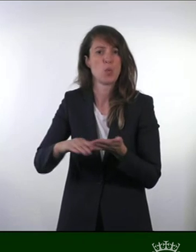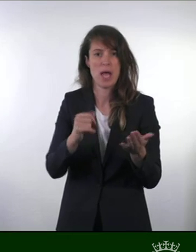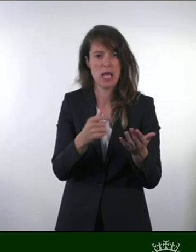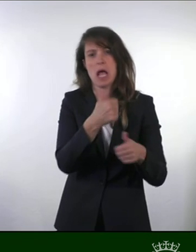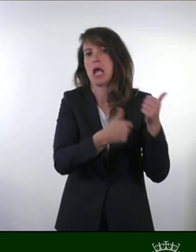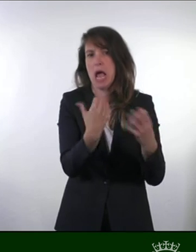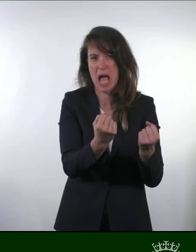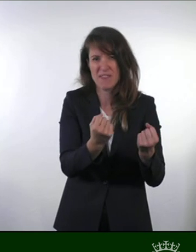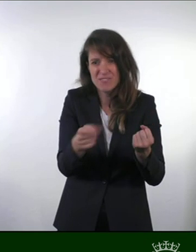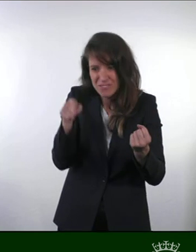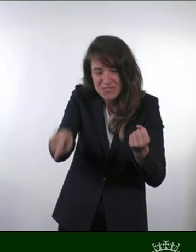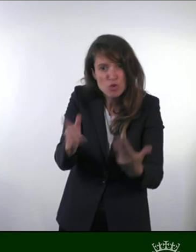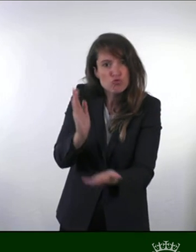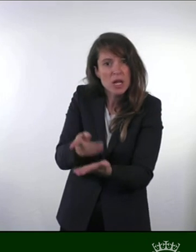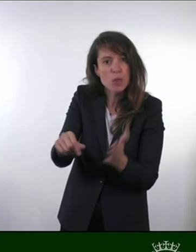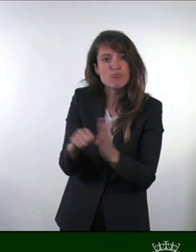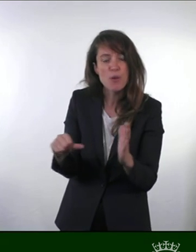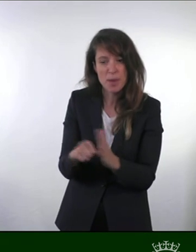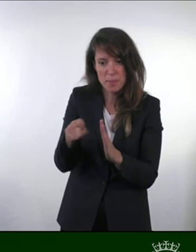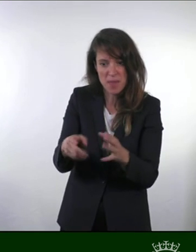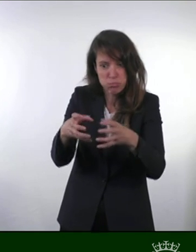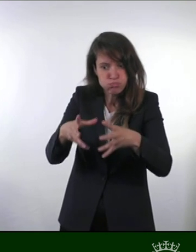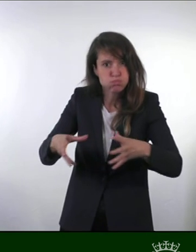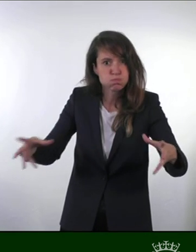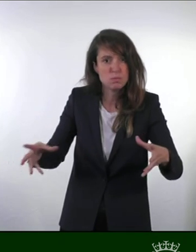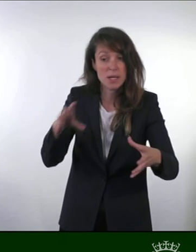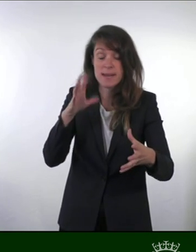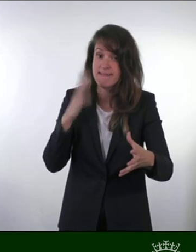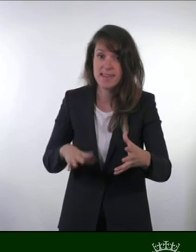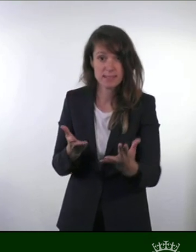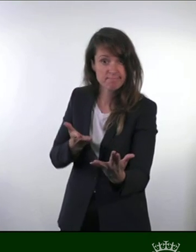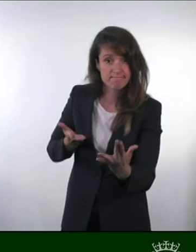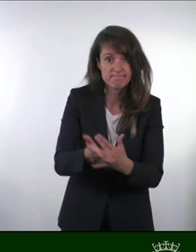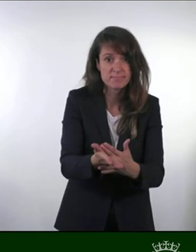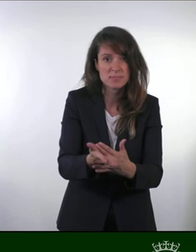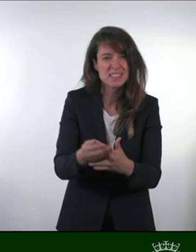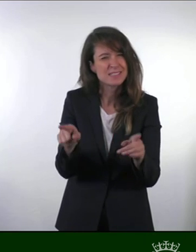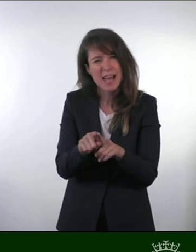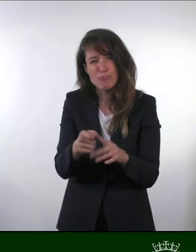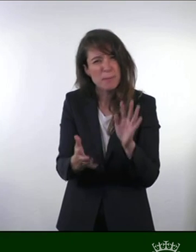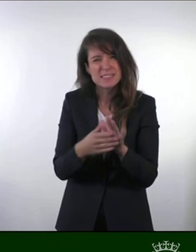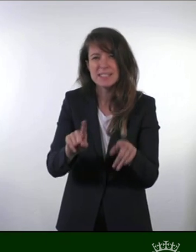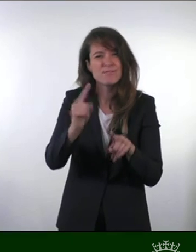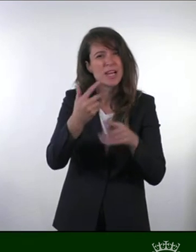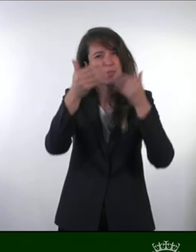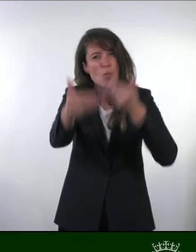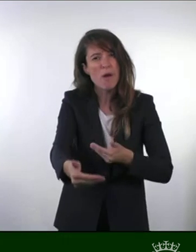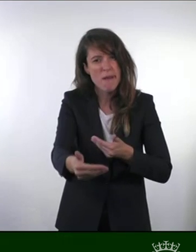It is a real problem and it is growing; it is going to have to be addressed. The Prime Minister did this at phase 1, brushing away serious concerns.